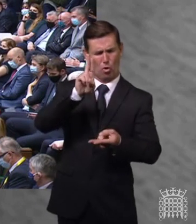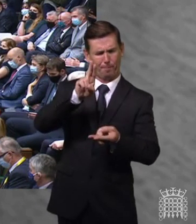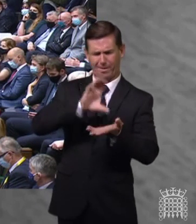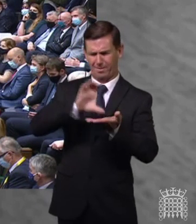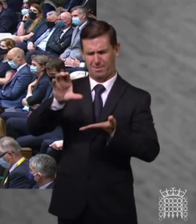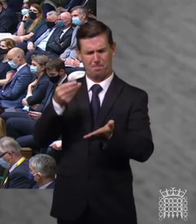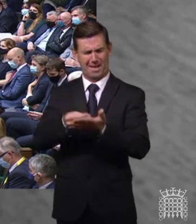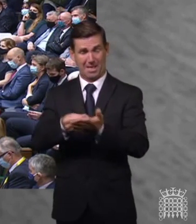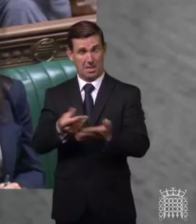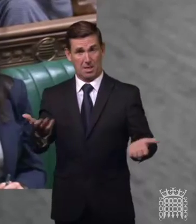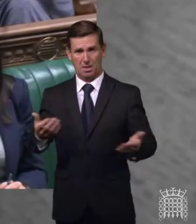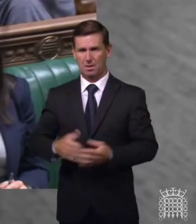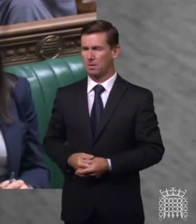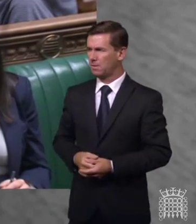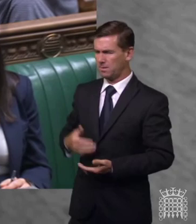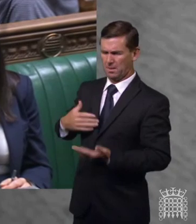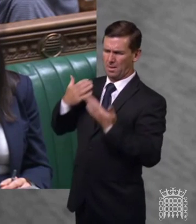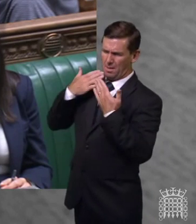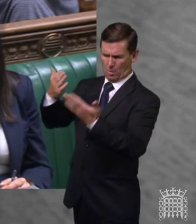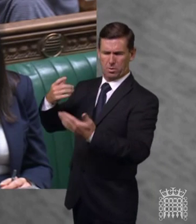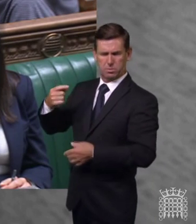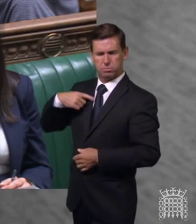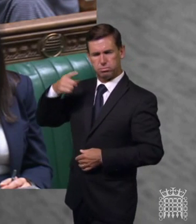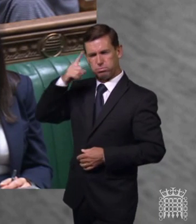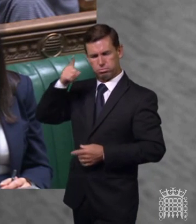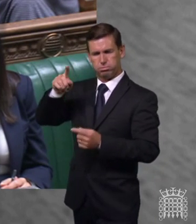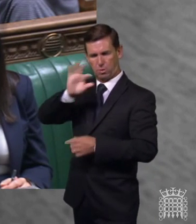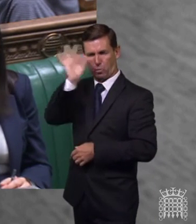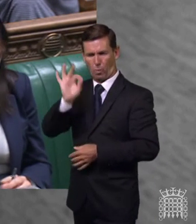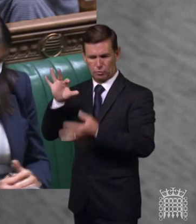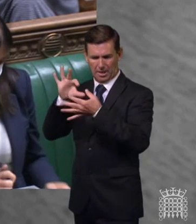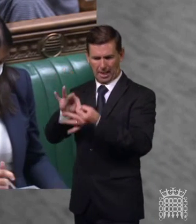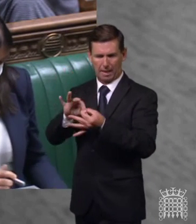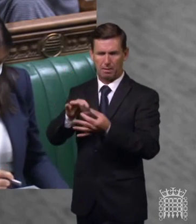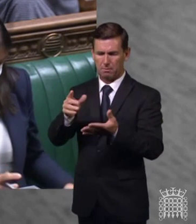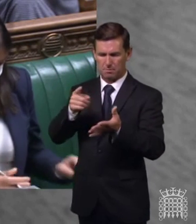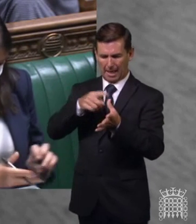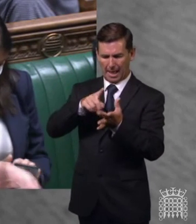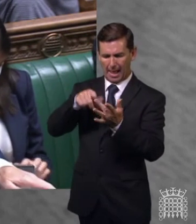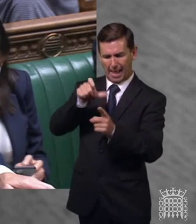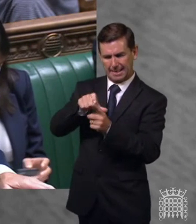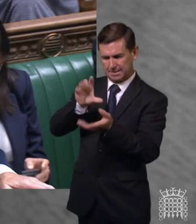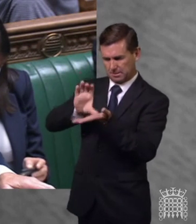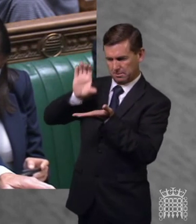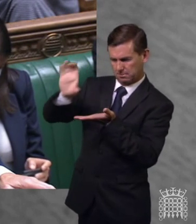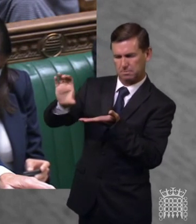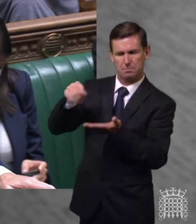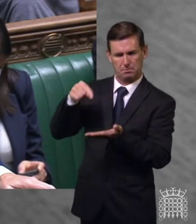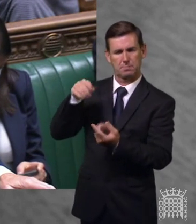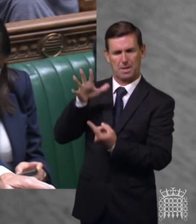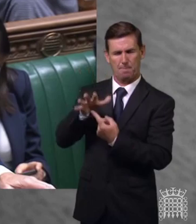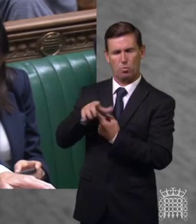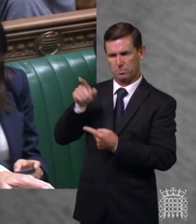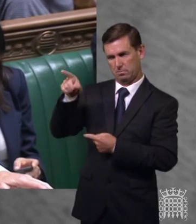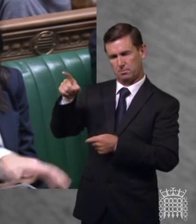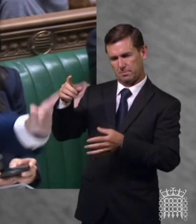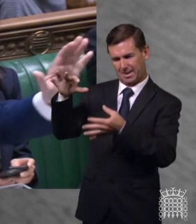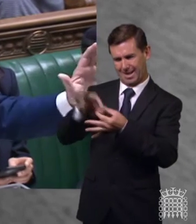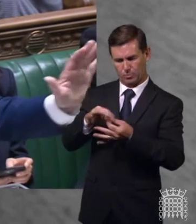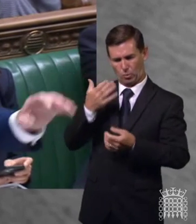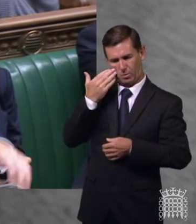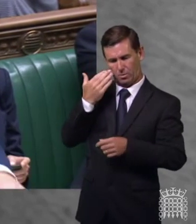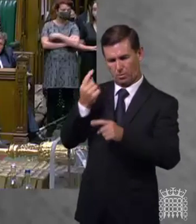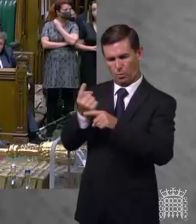I am grateful for that intervention. I will come to the question of aid in just a minute, because it is a very important point in the context of what has happened in recent weeks and months.